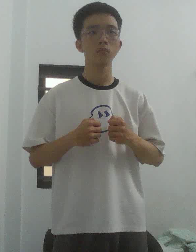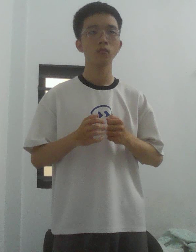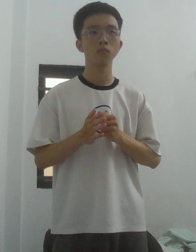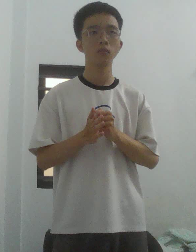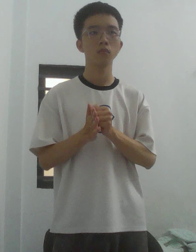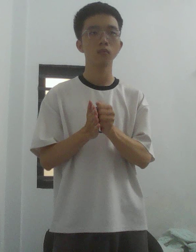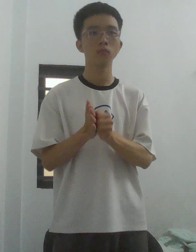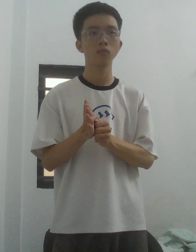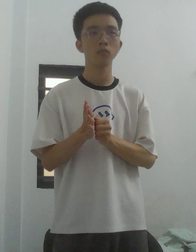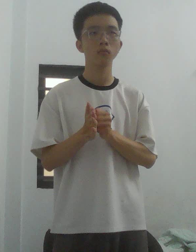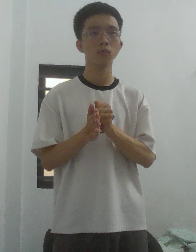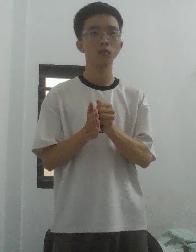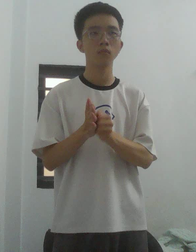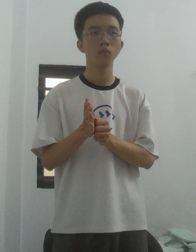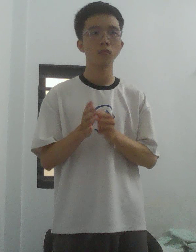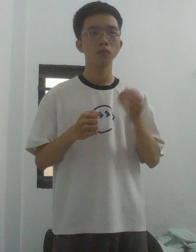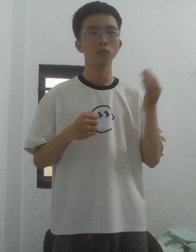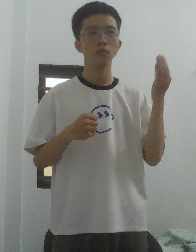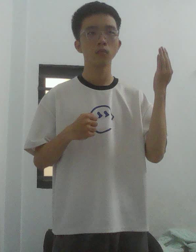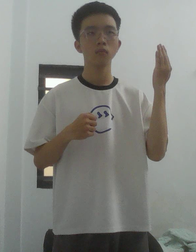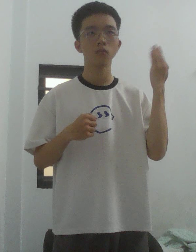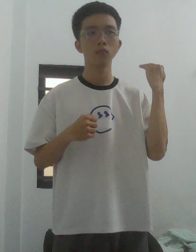thang truoc